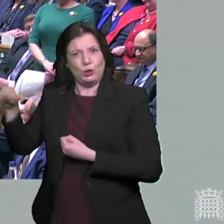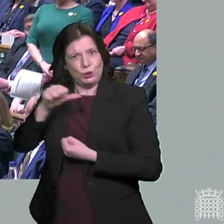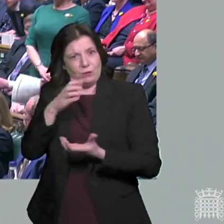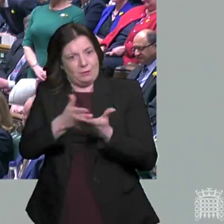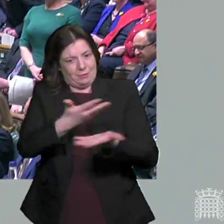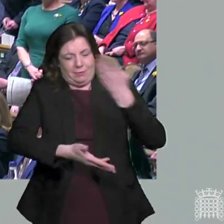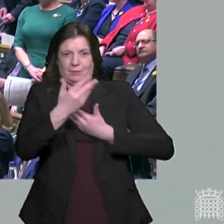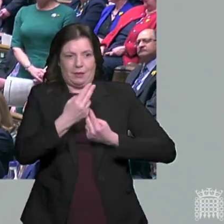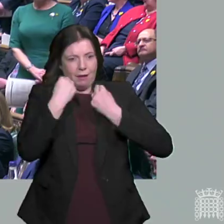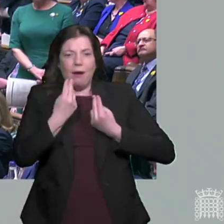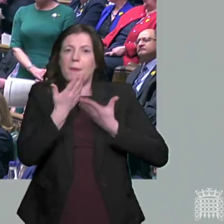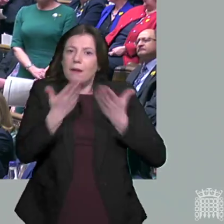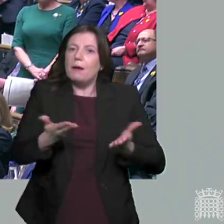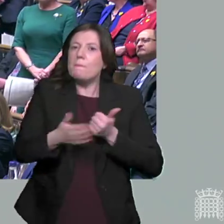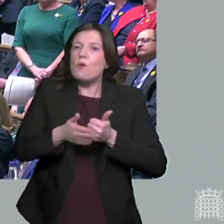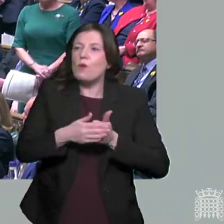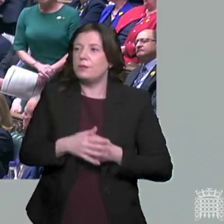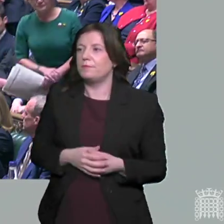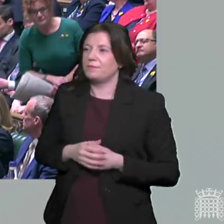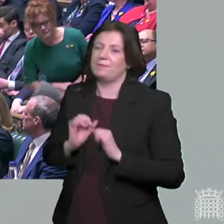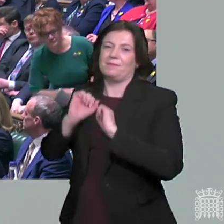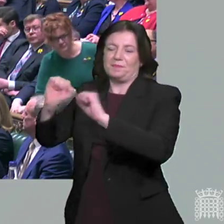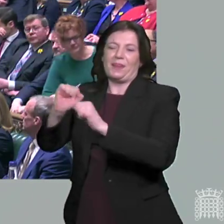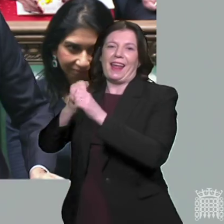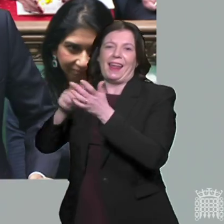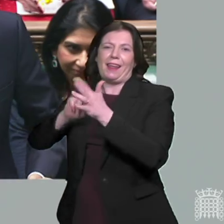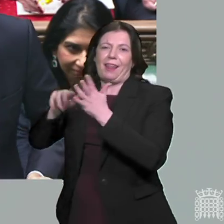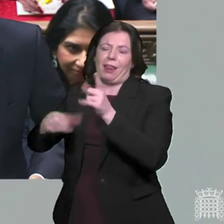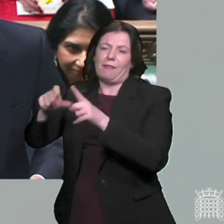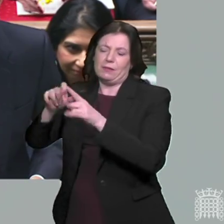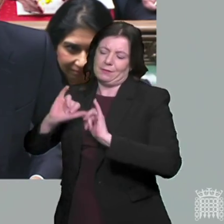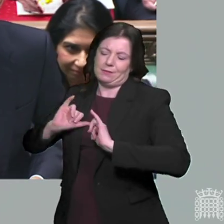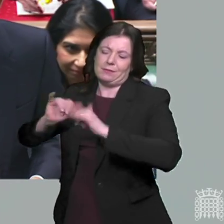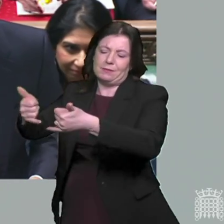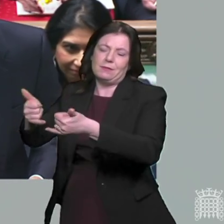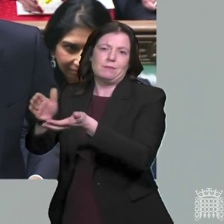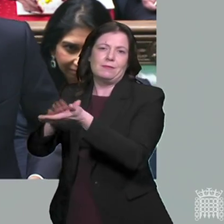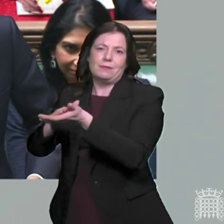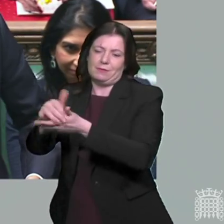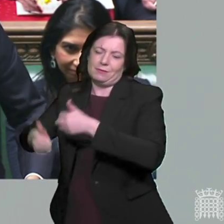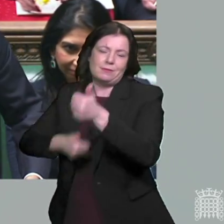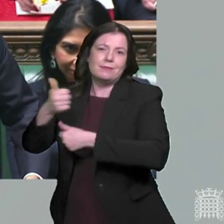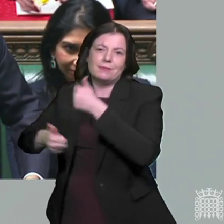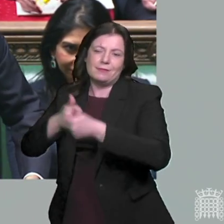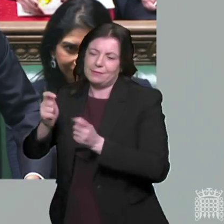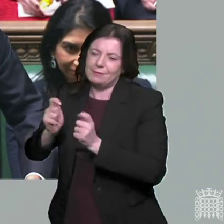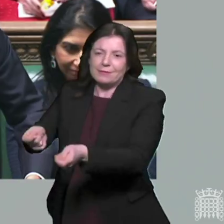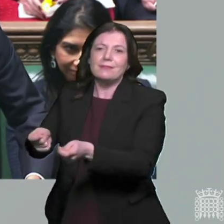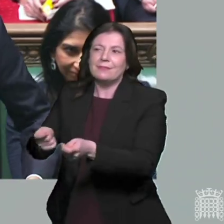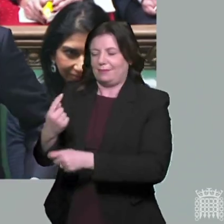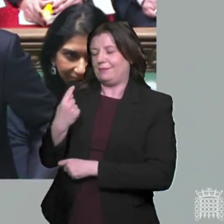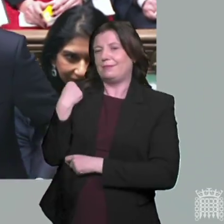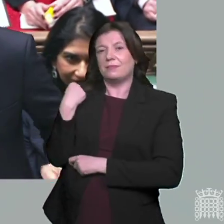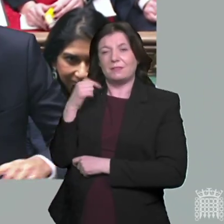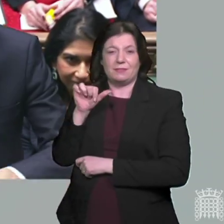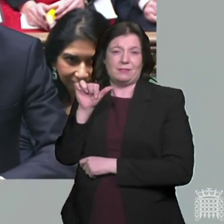I join my honourable Friend in congratulating Zero Carbon Guildford on receiving the Climate Coalition’s Innovative UK Community Project award.